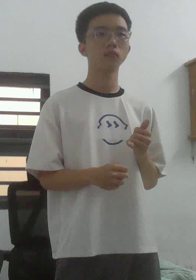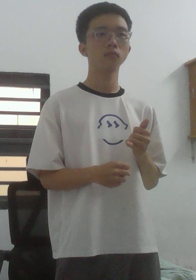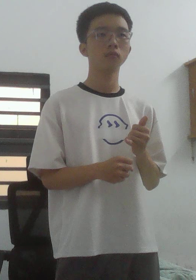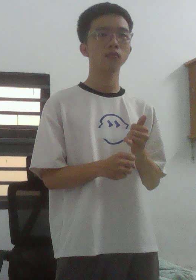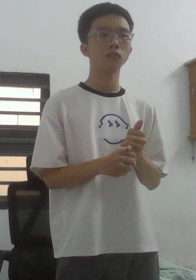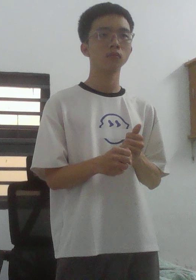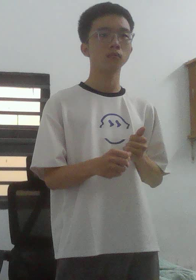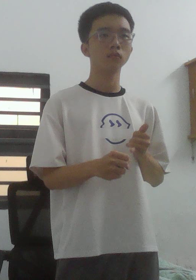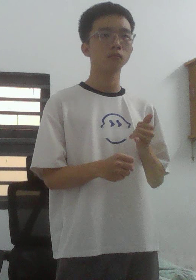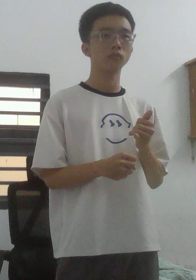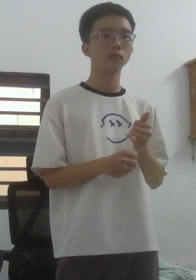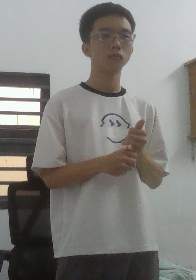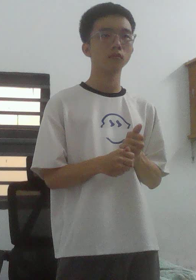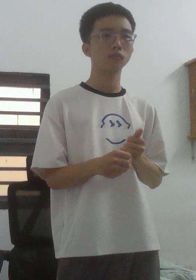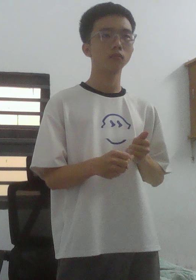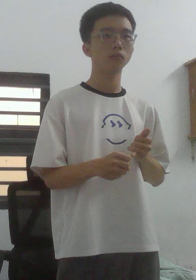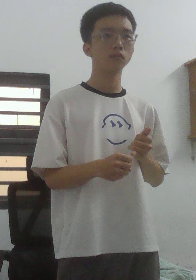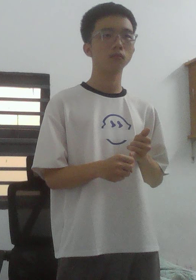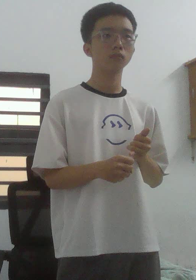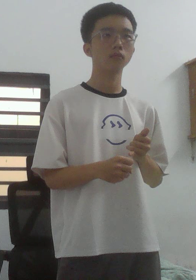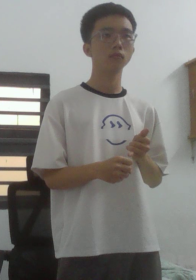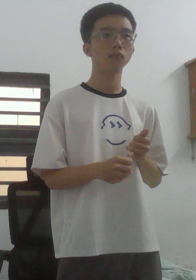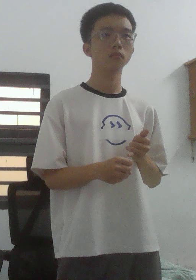cuoi nam